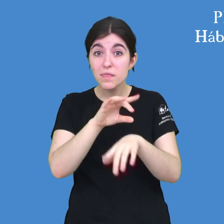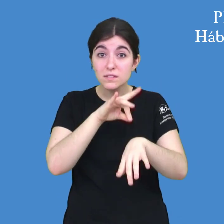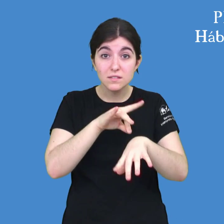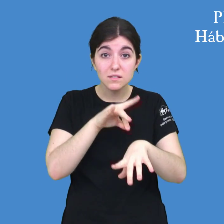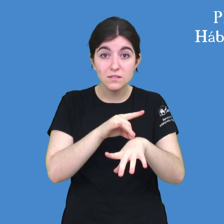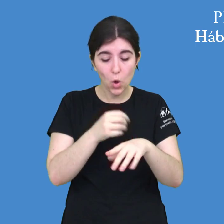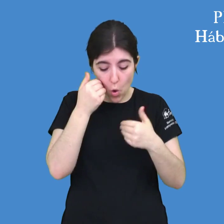enfermo